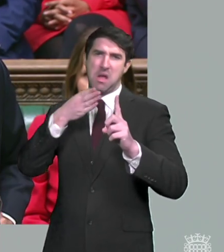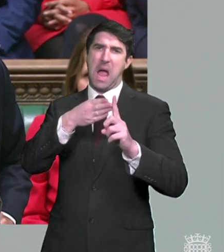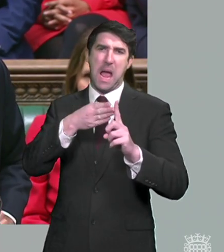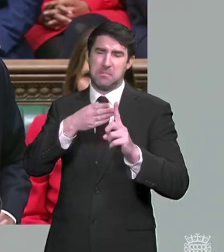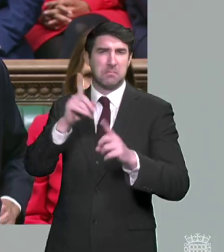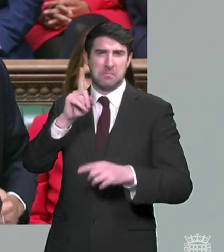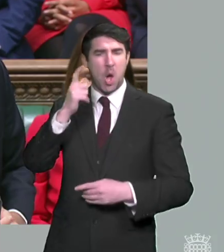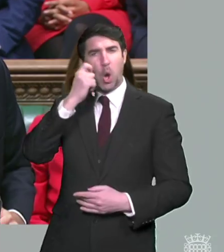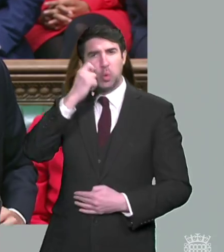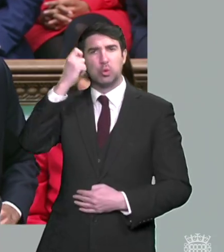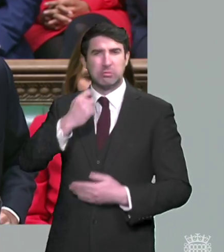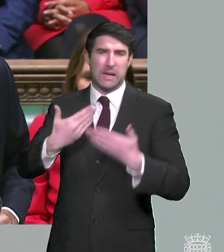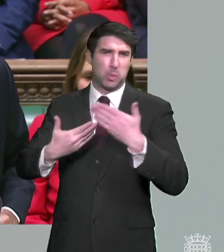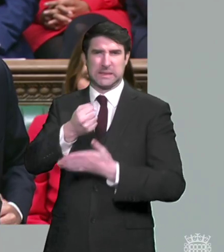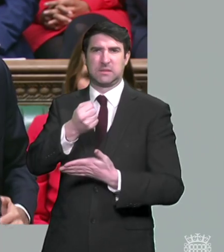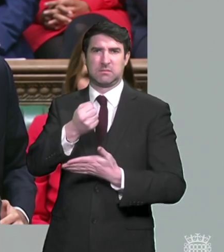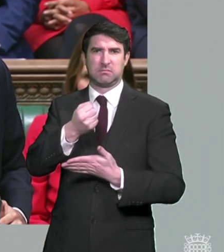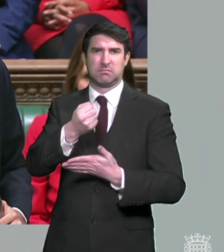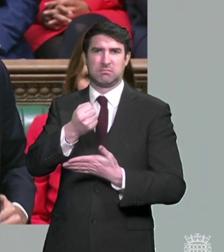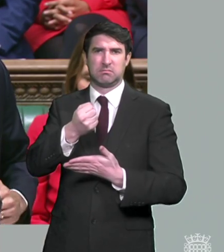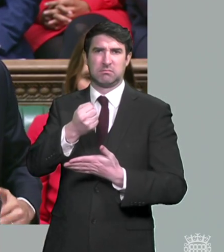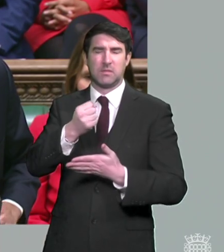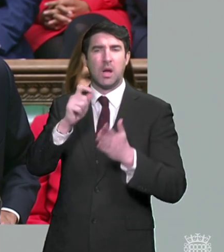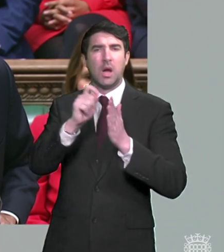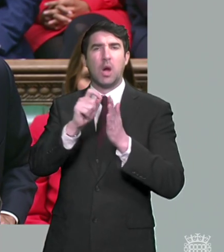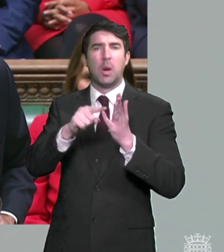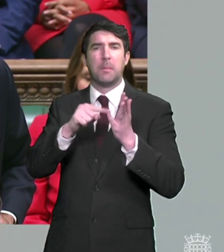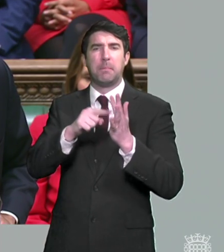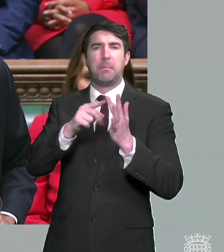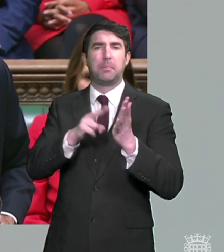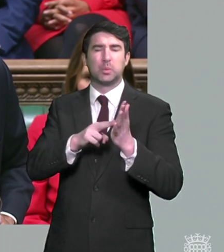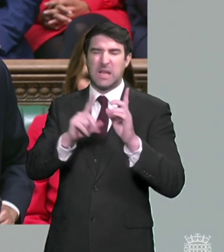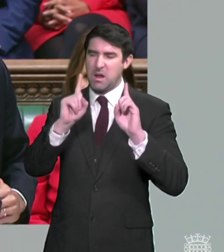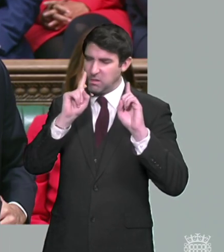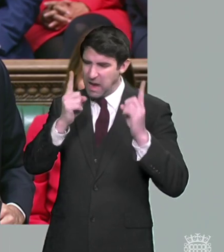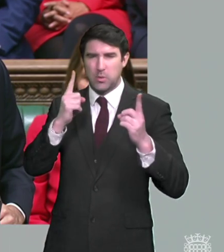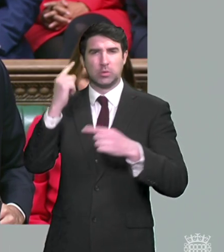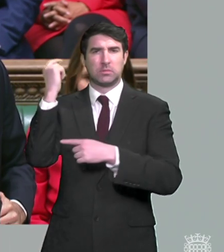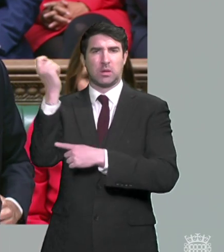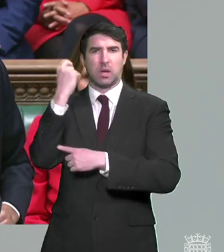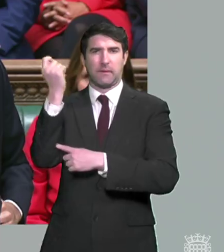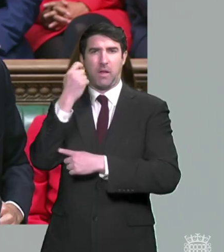Vladimir Putin’s aggression cannot be seen in any way to have been successful.